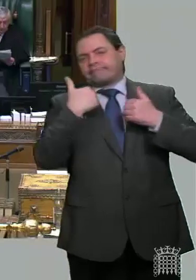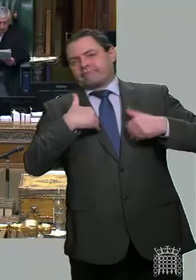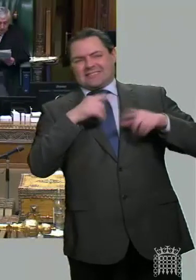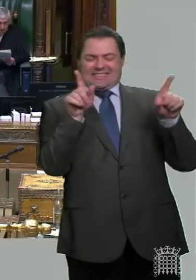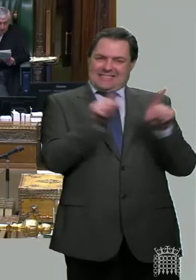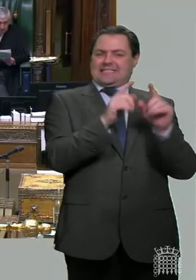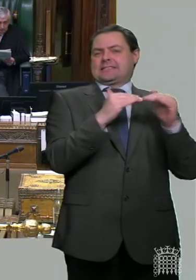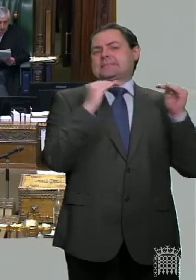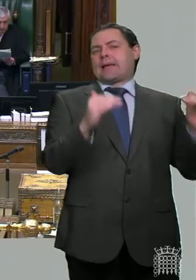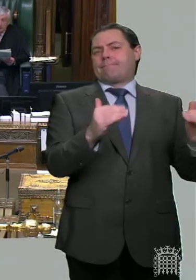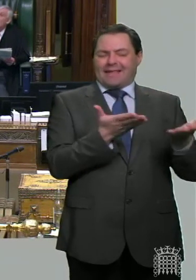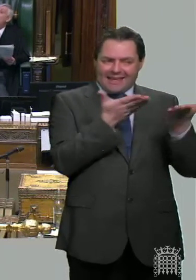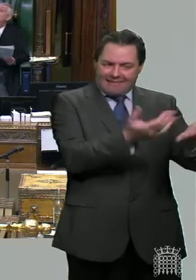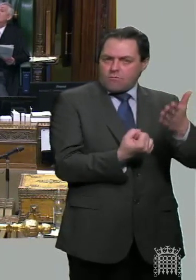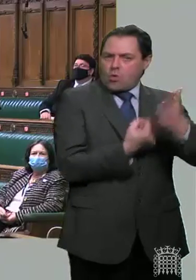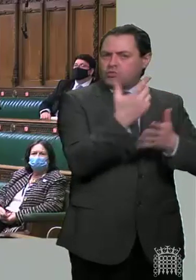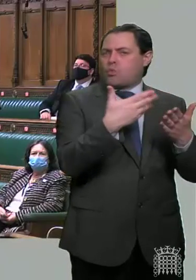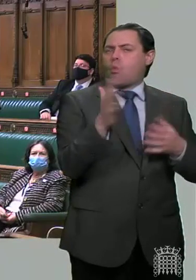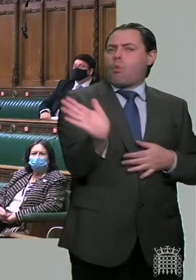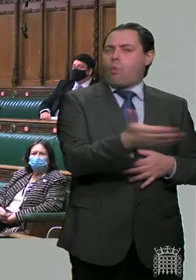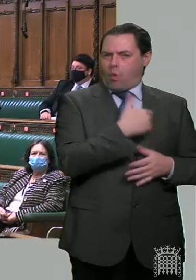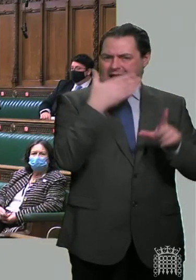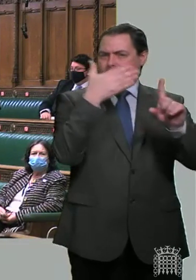That is what we intend to do.